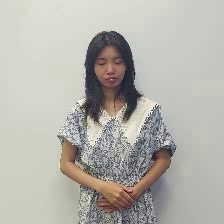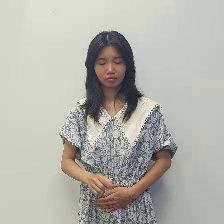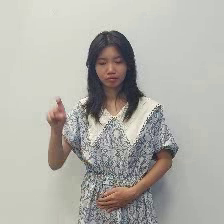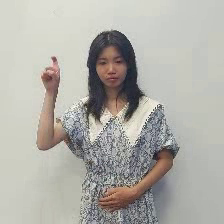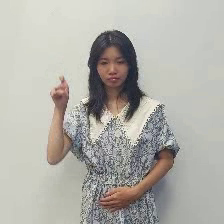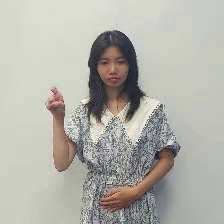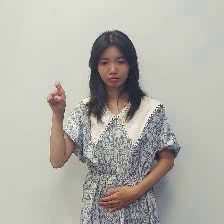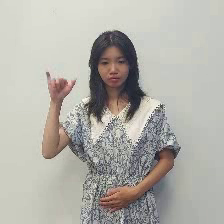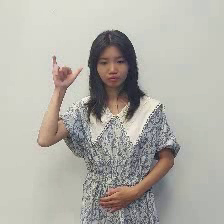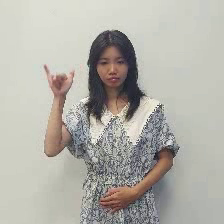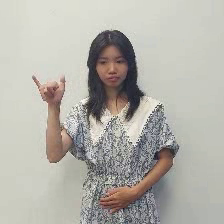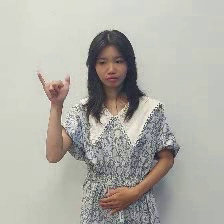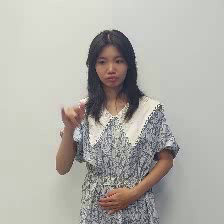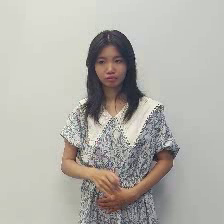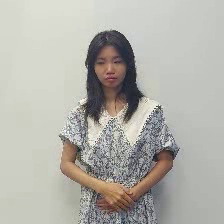Đồng ý